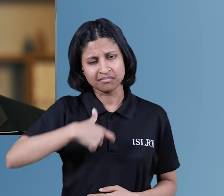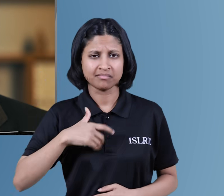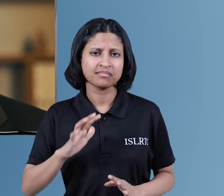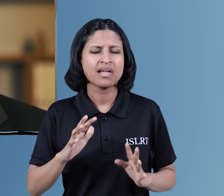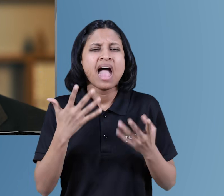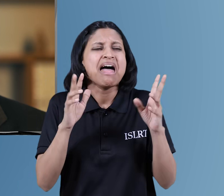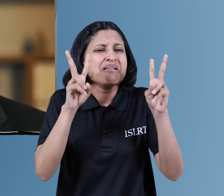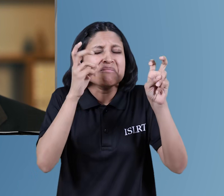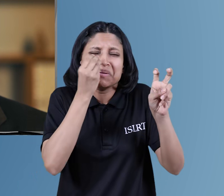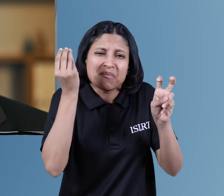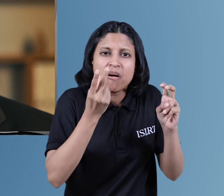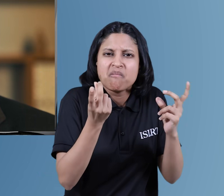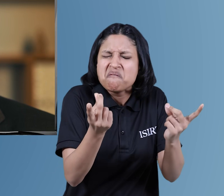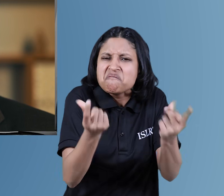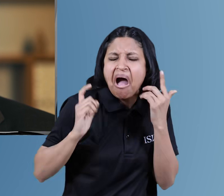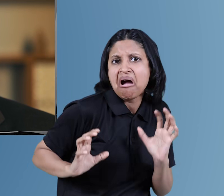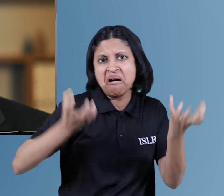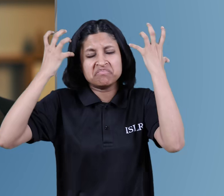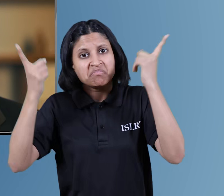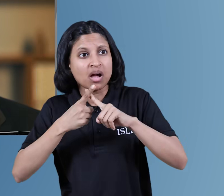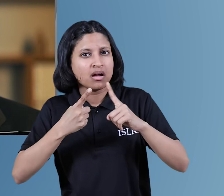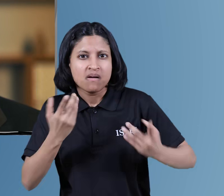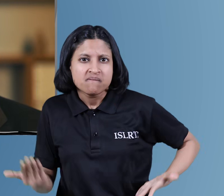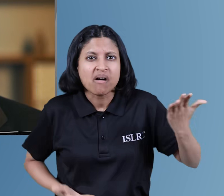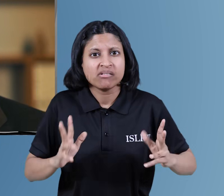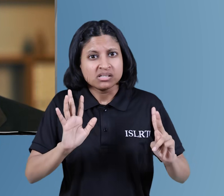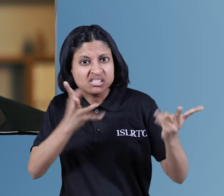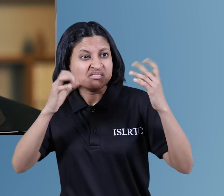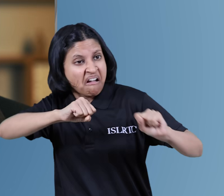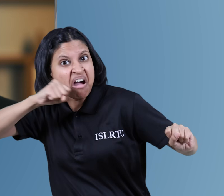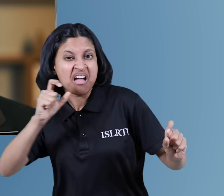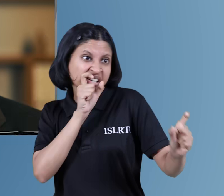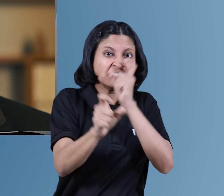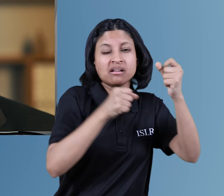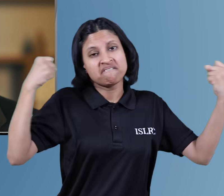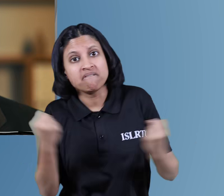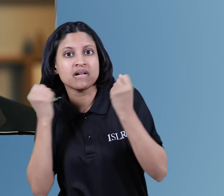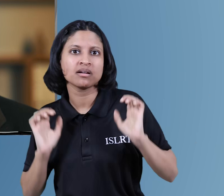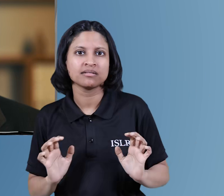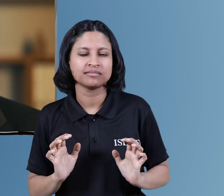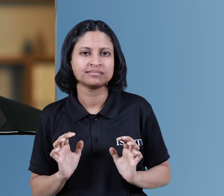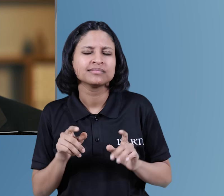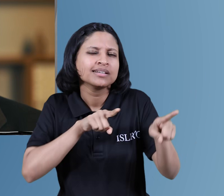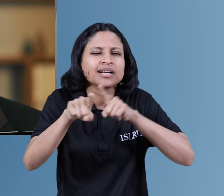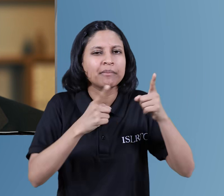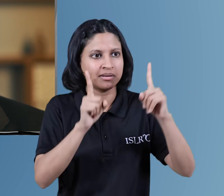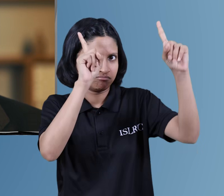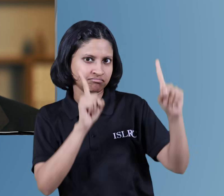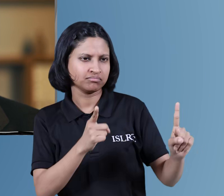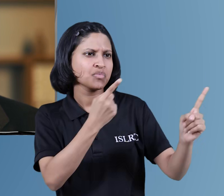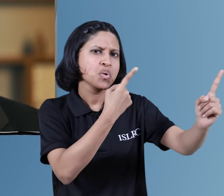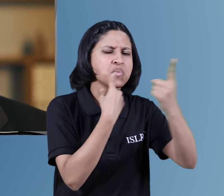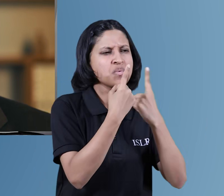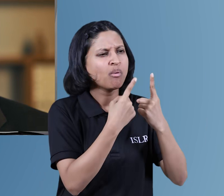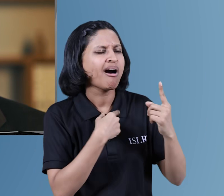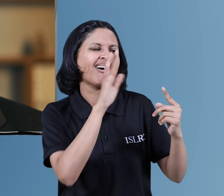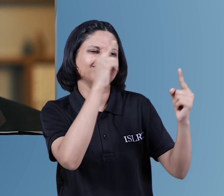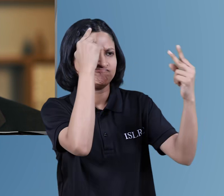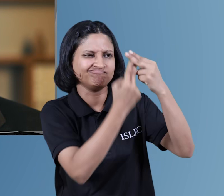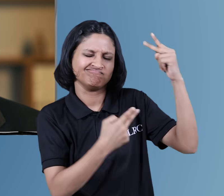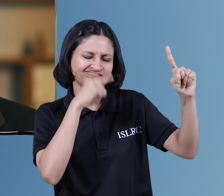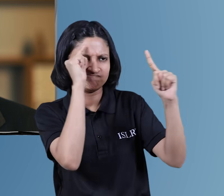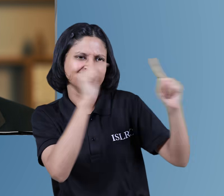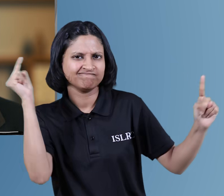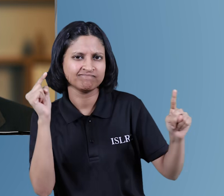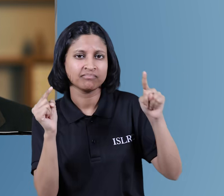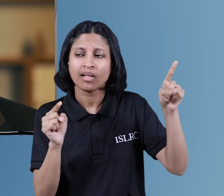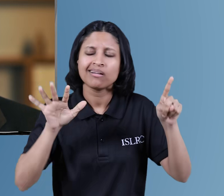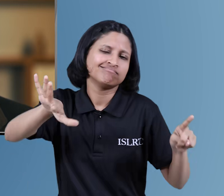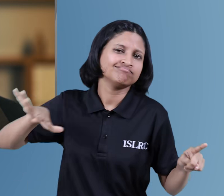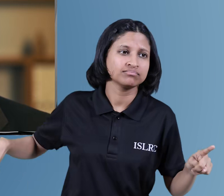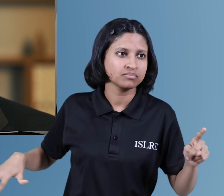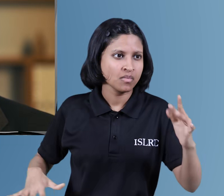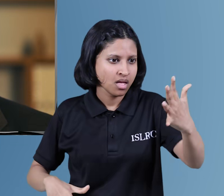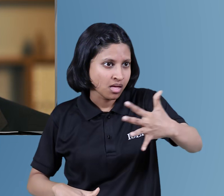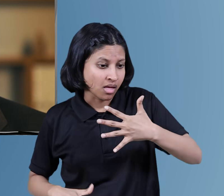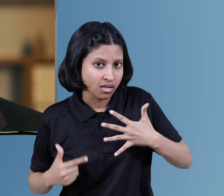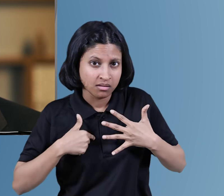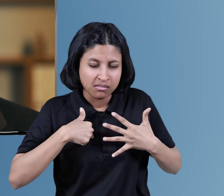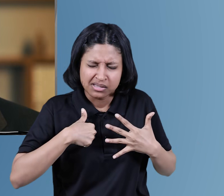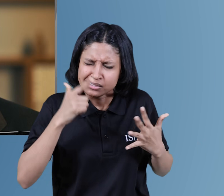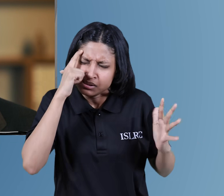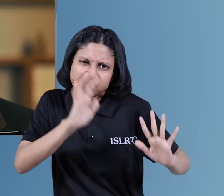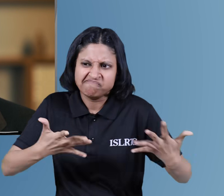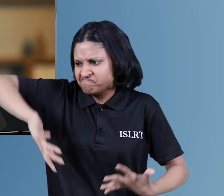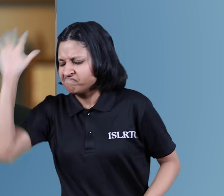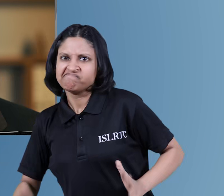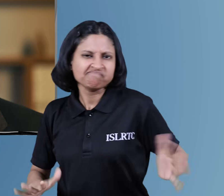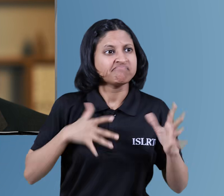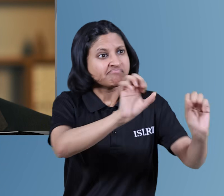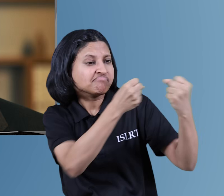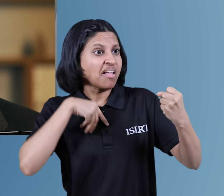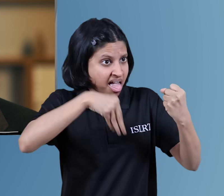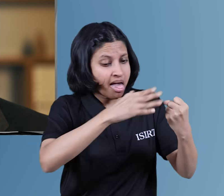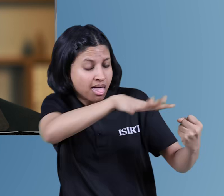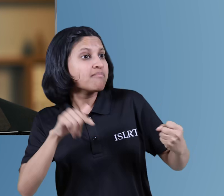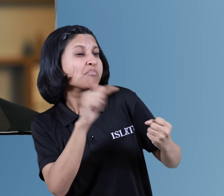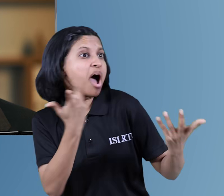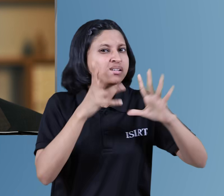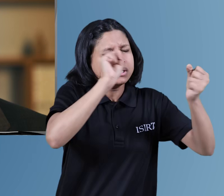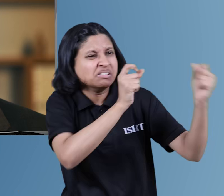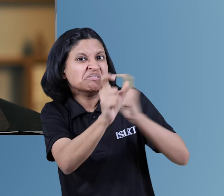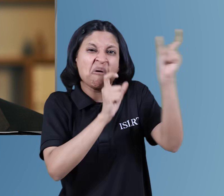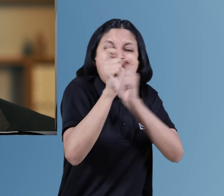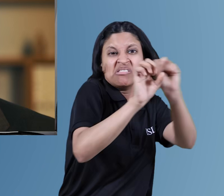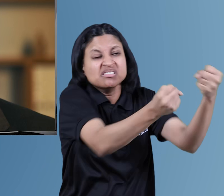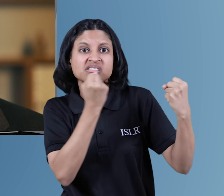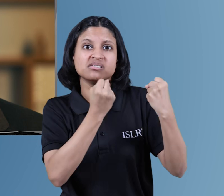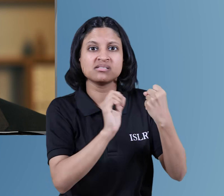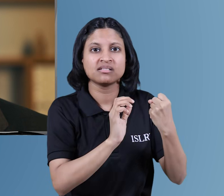Aggressive refers to showing anger in a forceful manner, either through physical or verbal actions. For example, during a disagreement, someone might become aggressive, resorting to pushing, hitting, or using harsh language in response to opposing views.